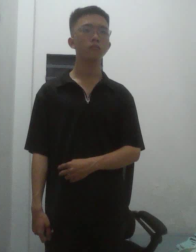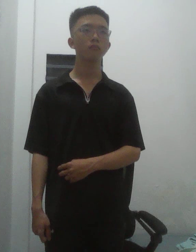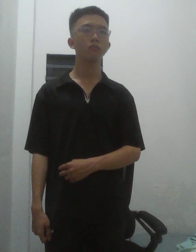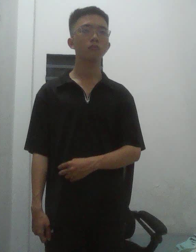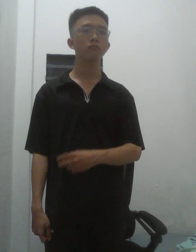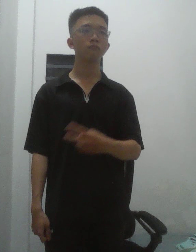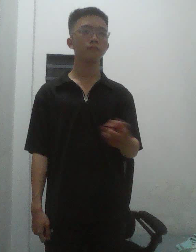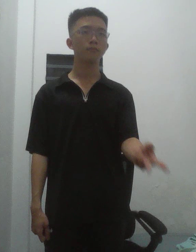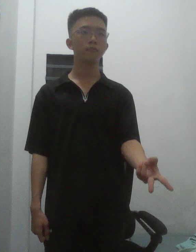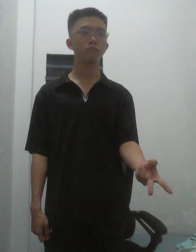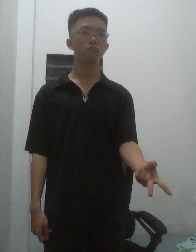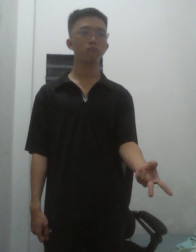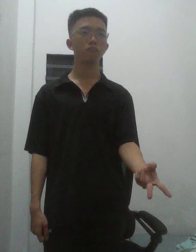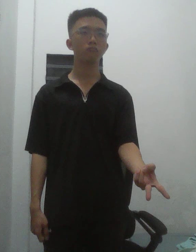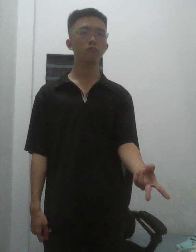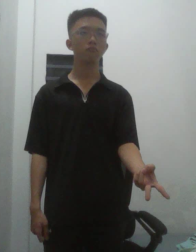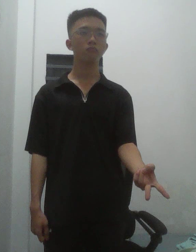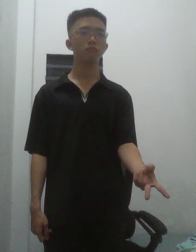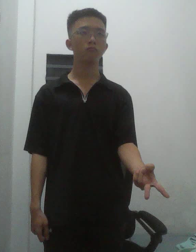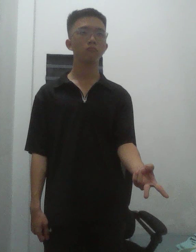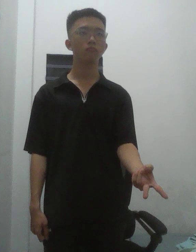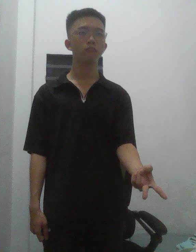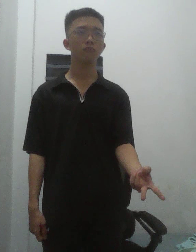it